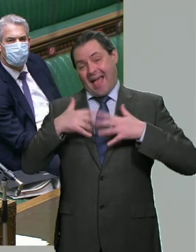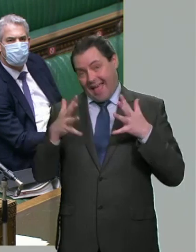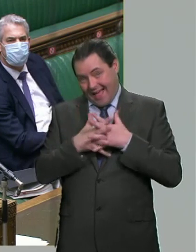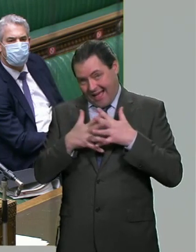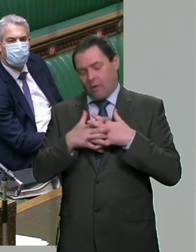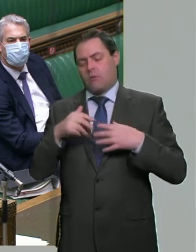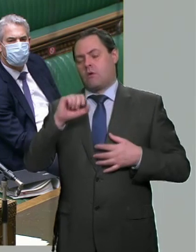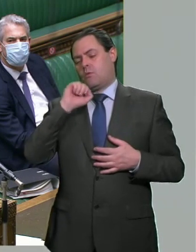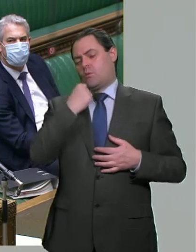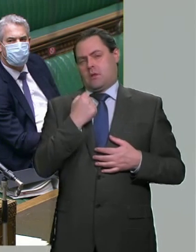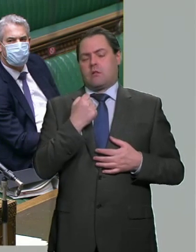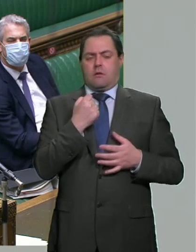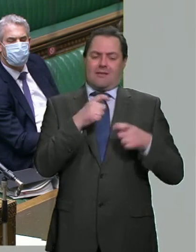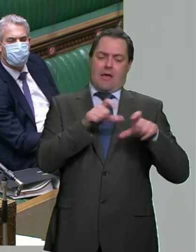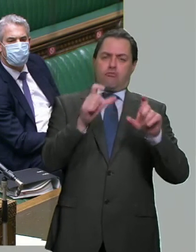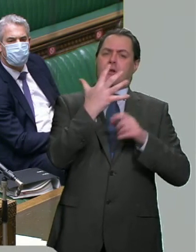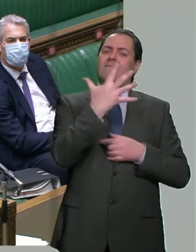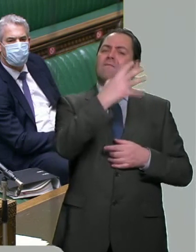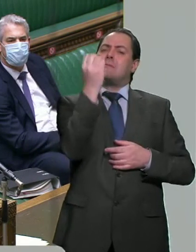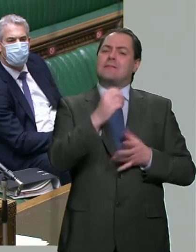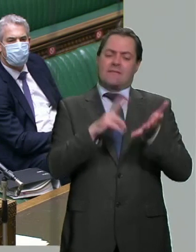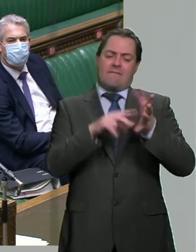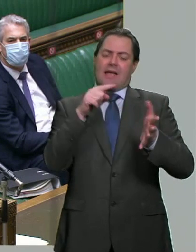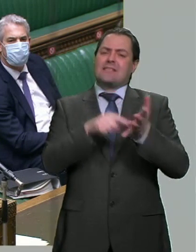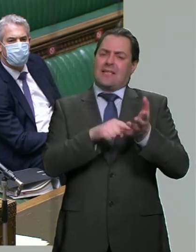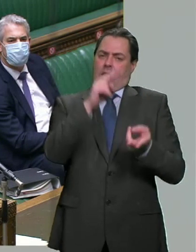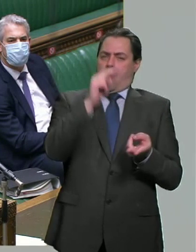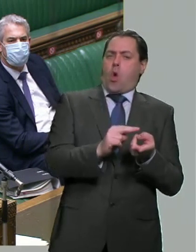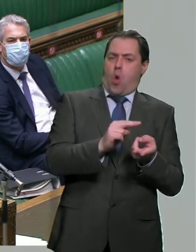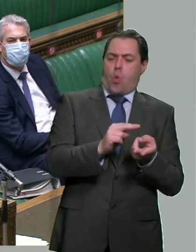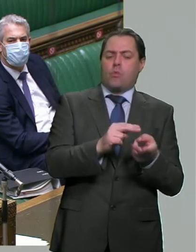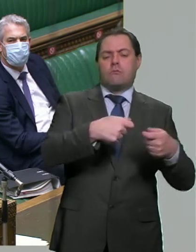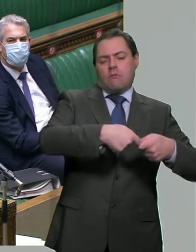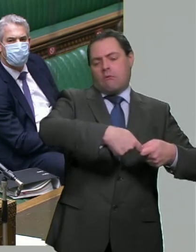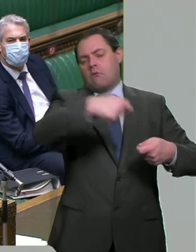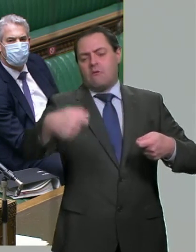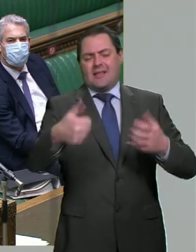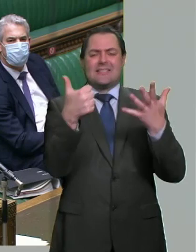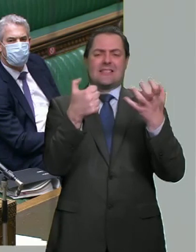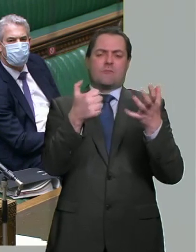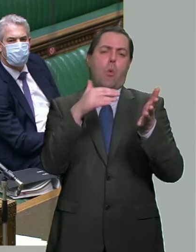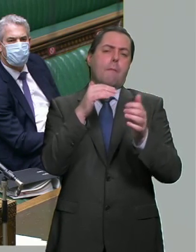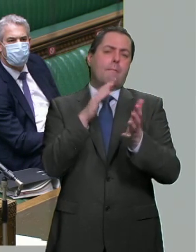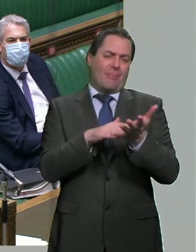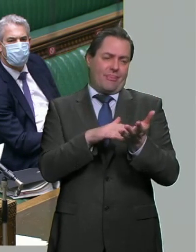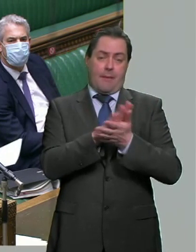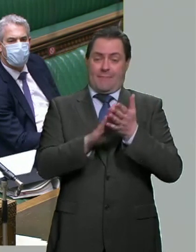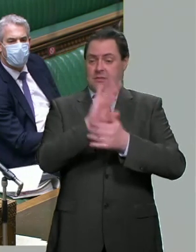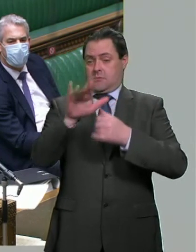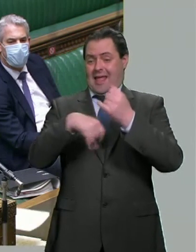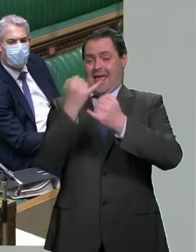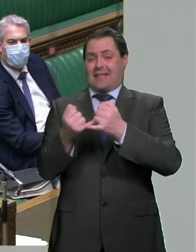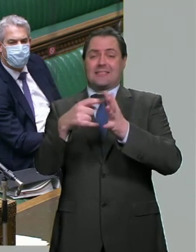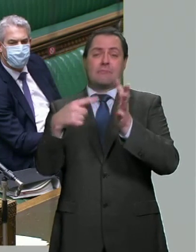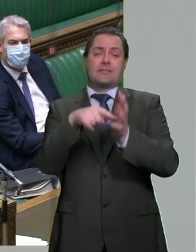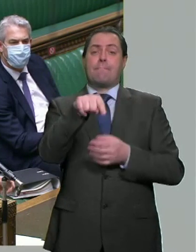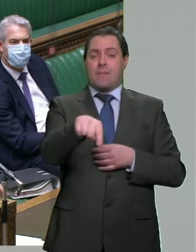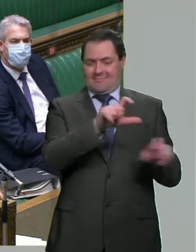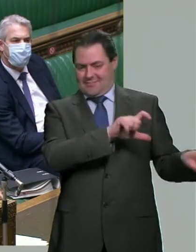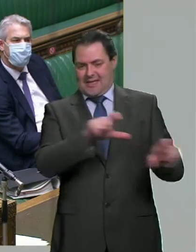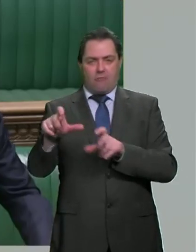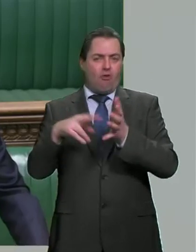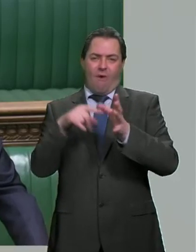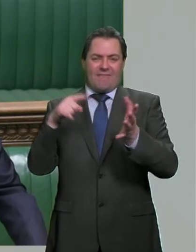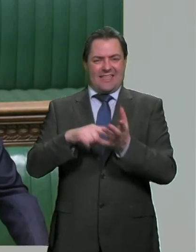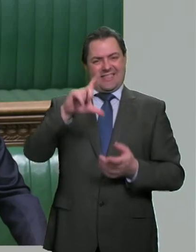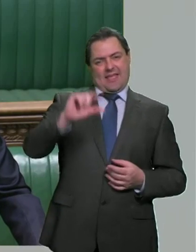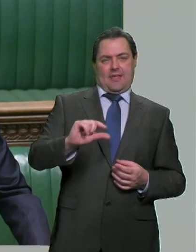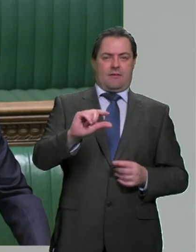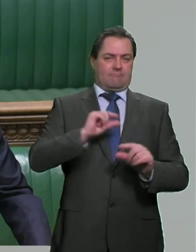To protect those jobs, I can confirm that the 5% reduced rate of VAT will be extended for six months to 30 September.